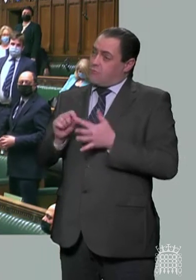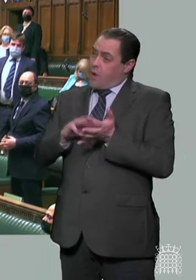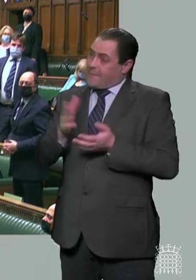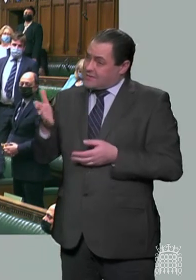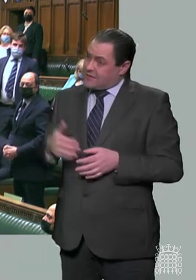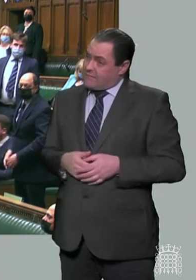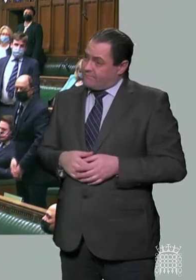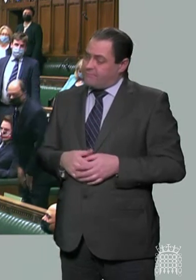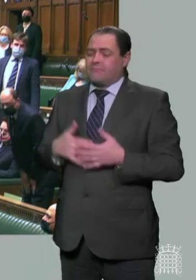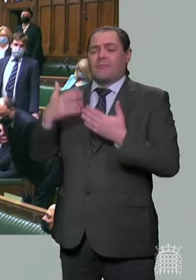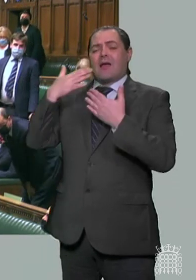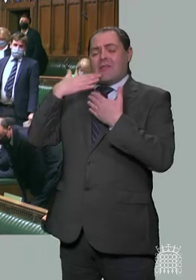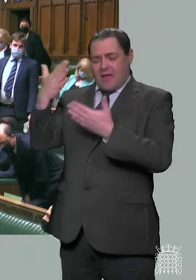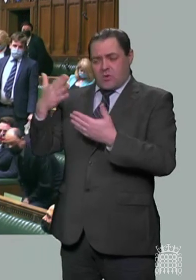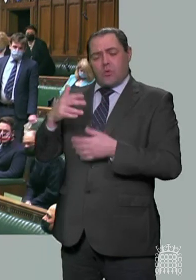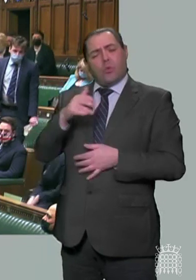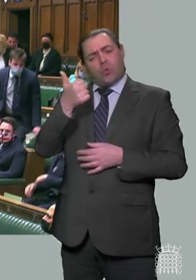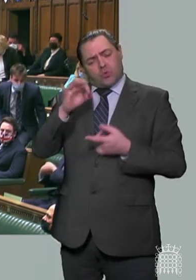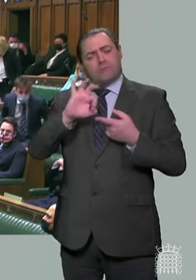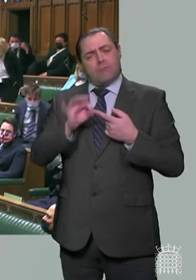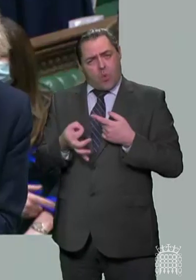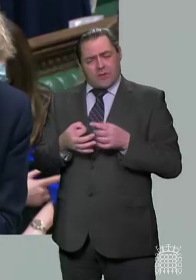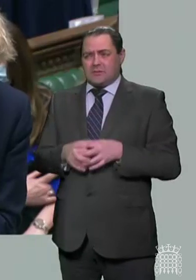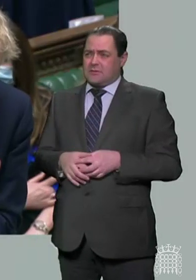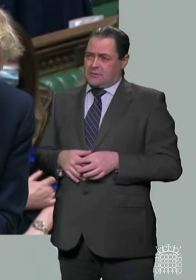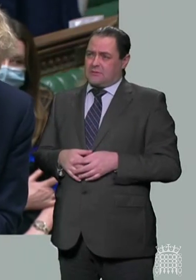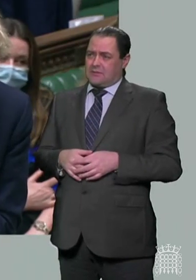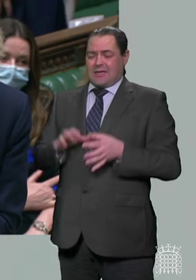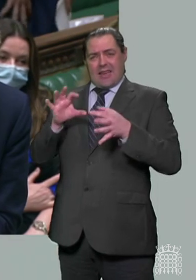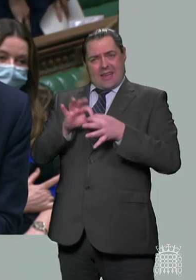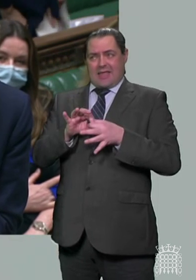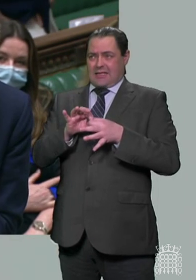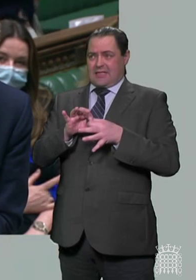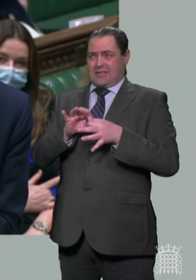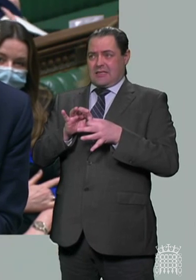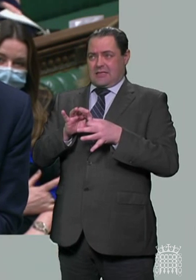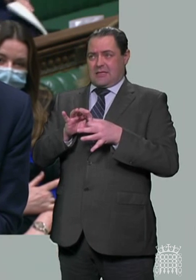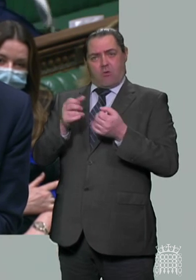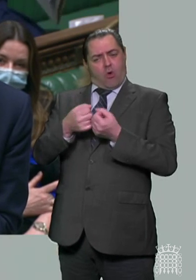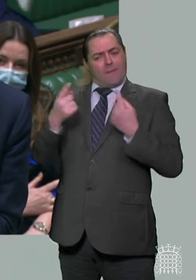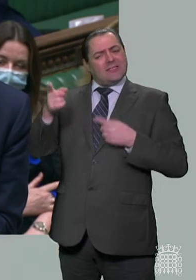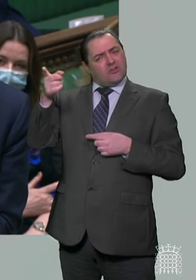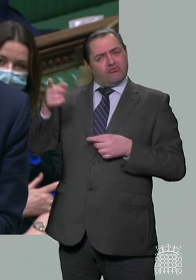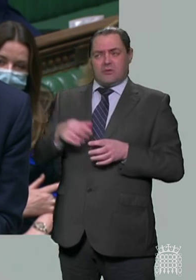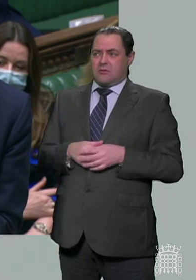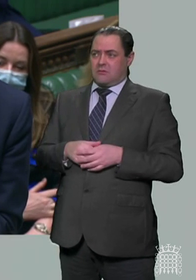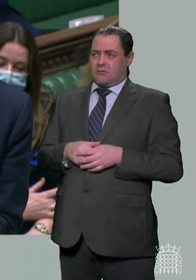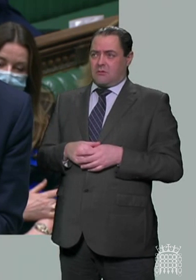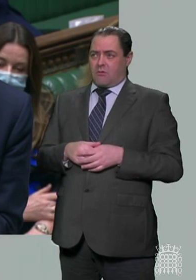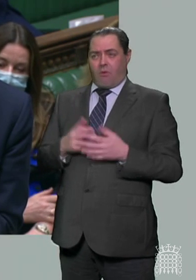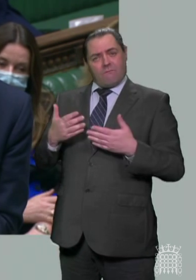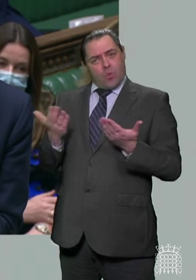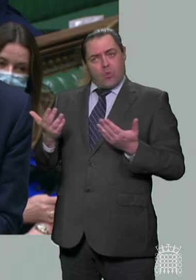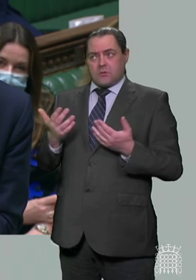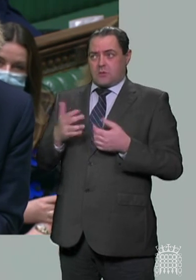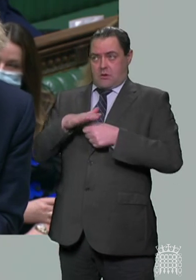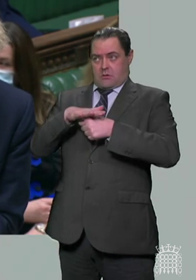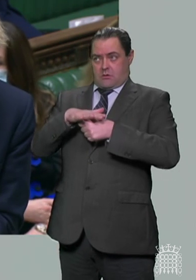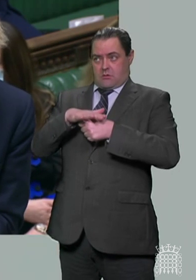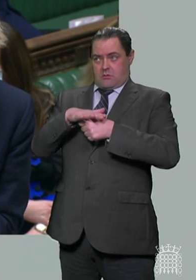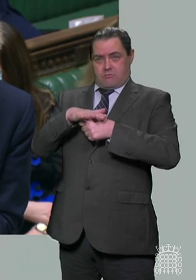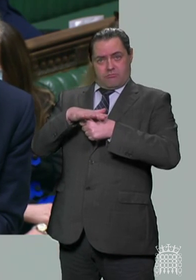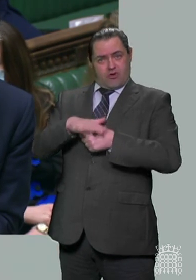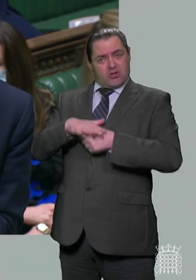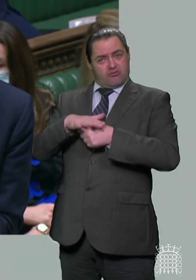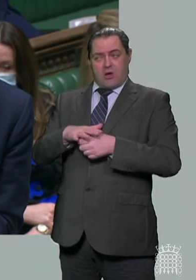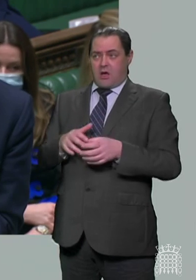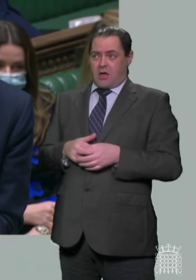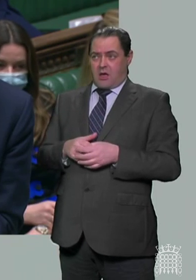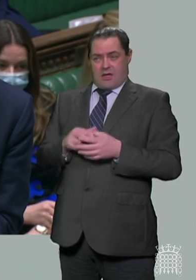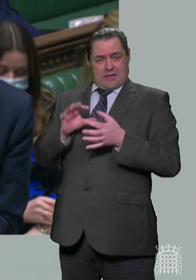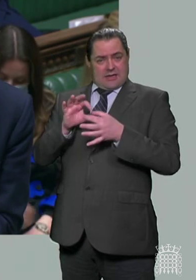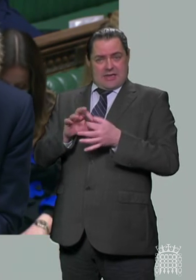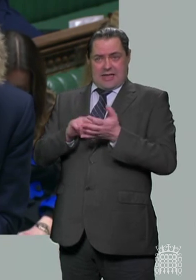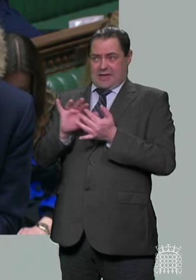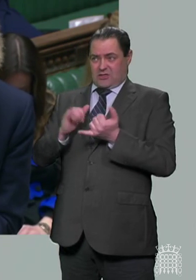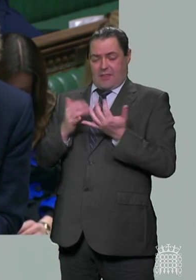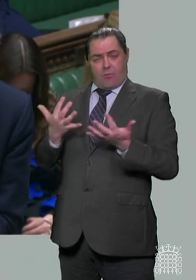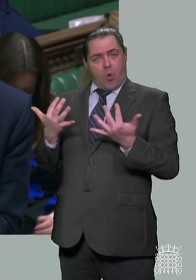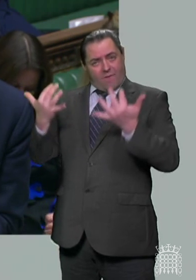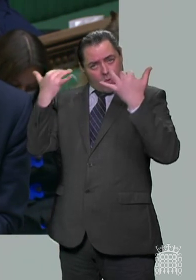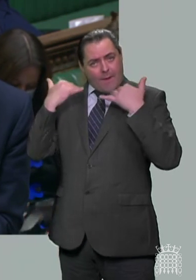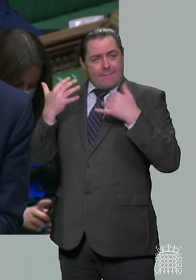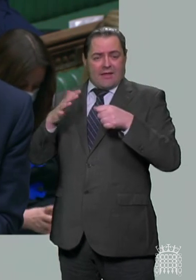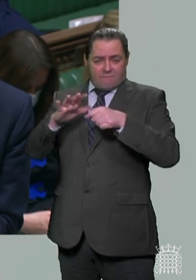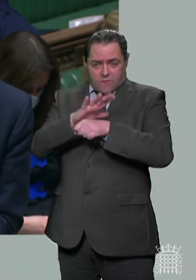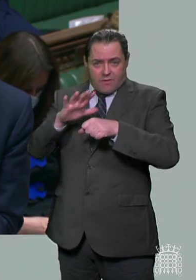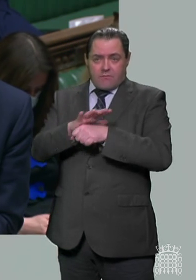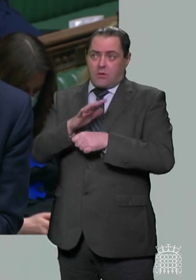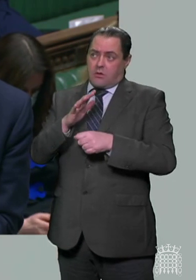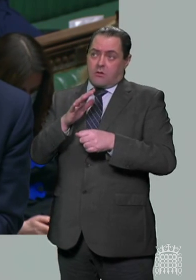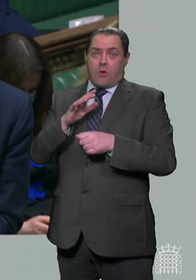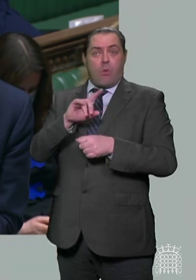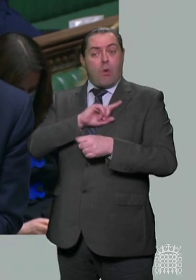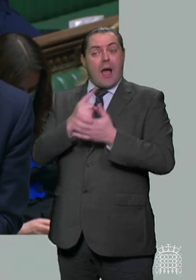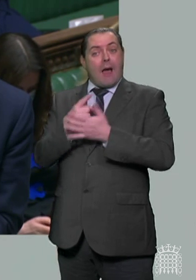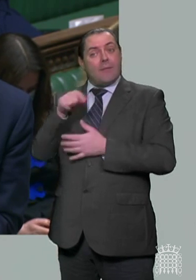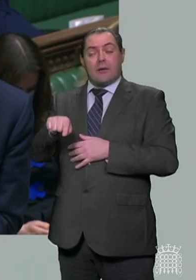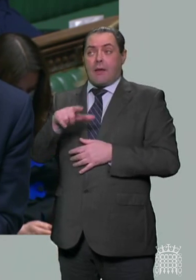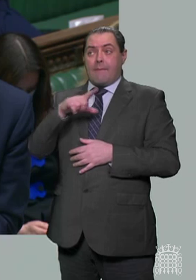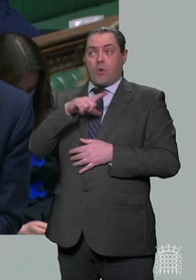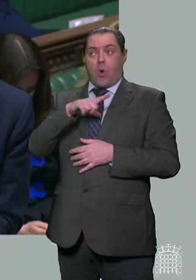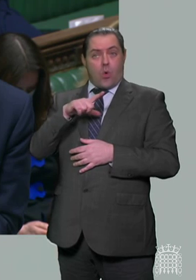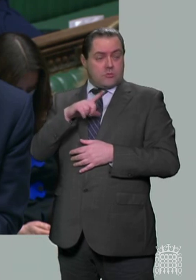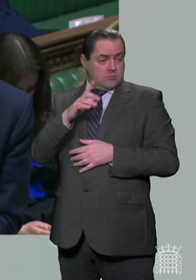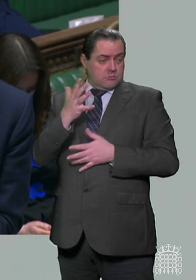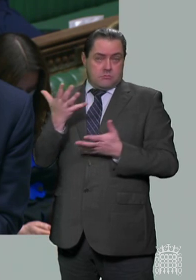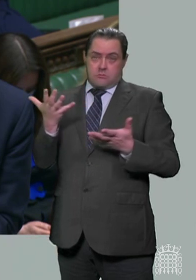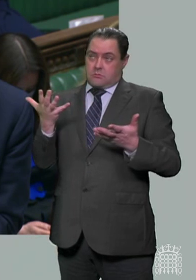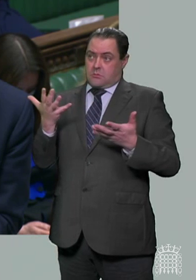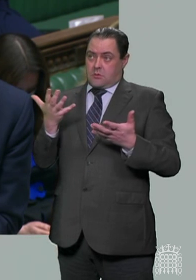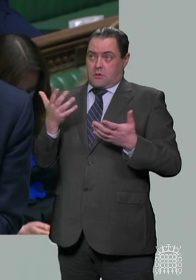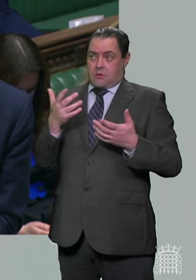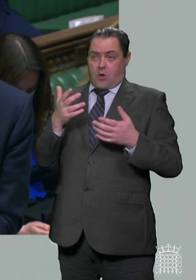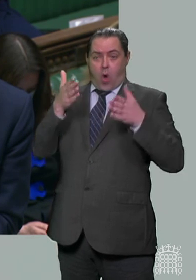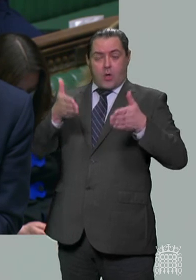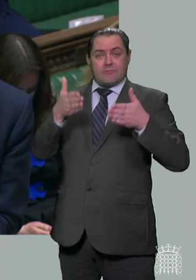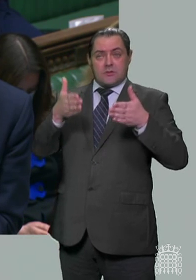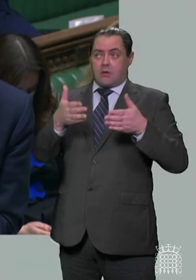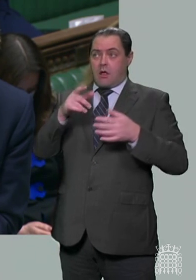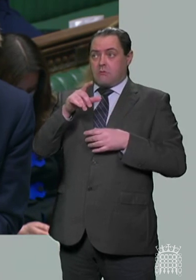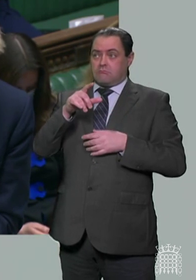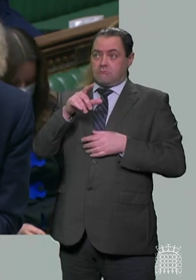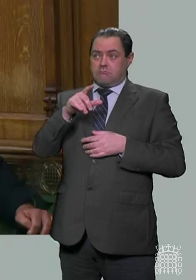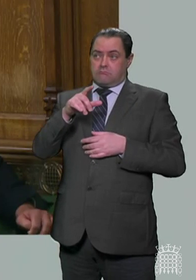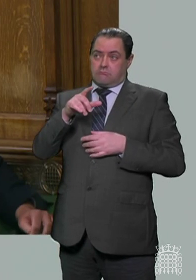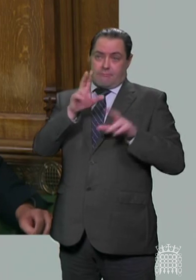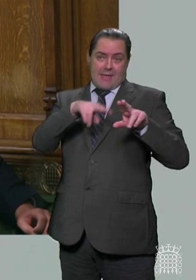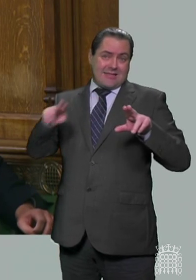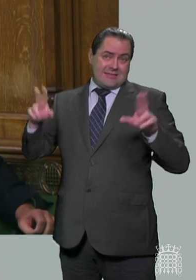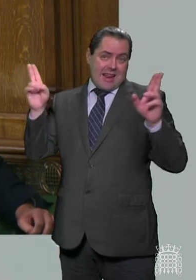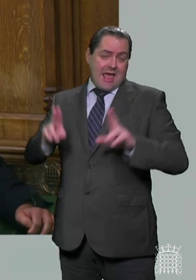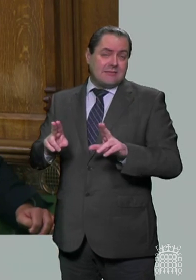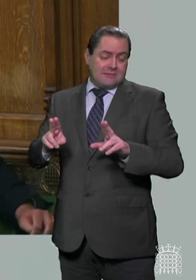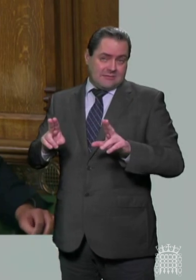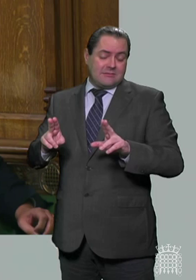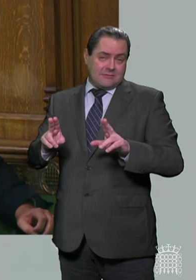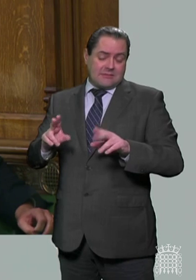I thank my honourable Friend very much. He makes an incredibly important point about the record of the Opposition, because the pressure on the NHS is caused by the limit to the number of beds that we have—there are only about 100,000.